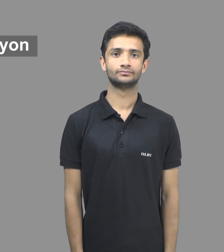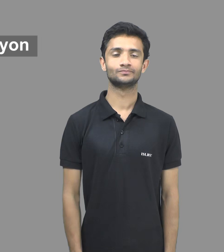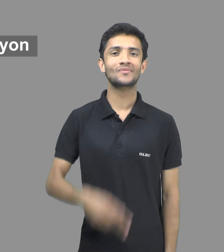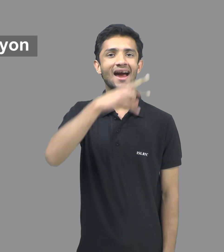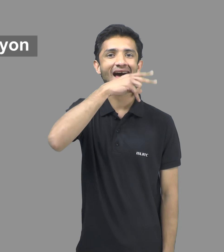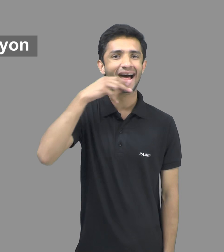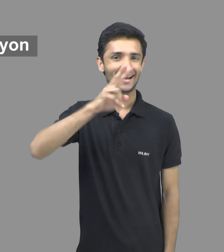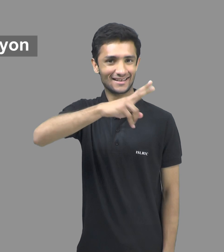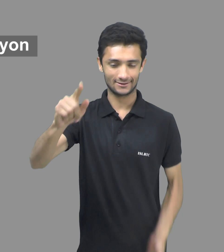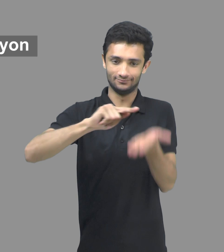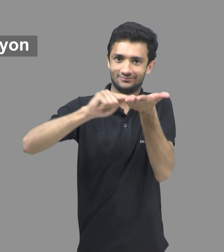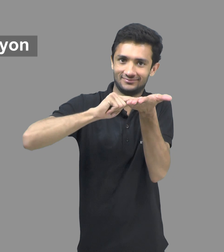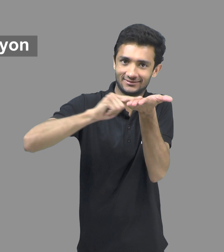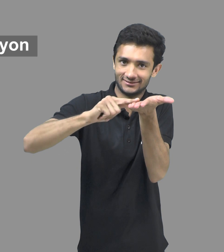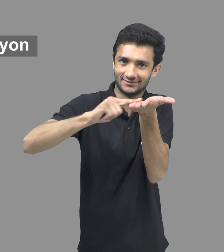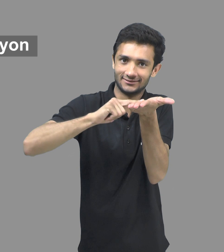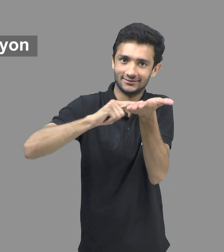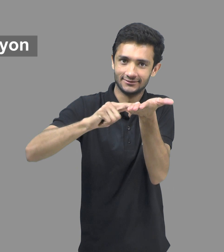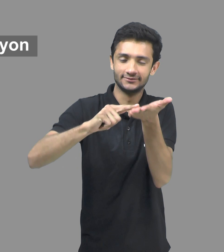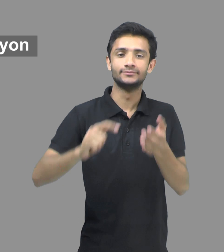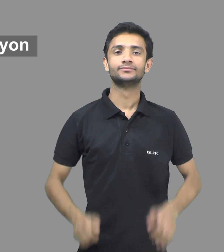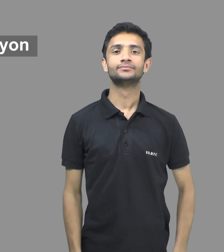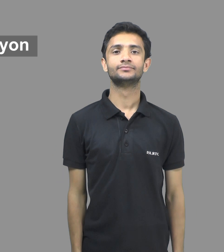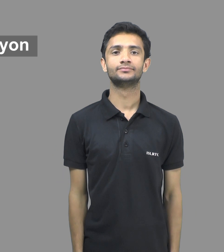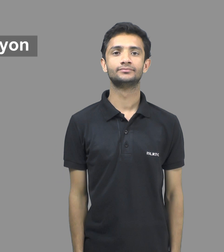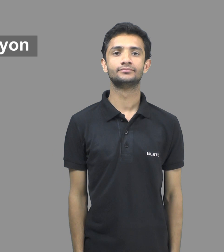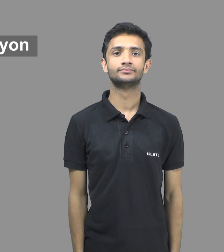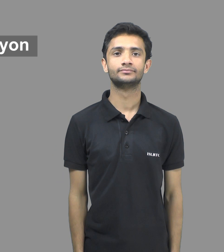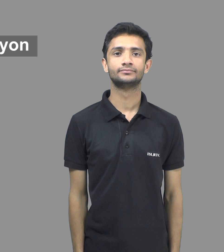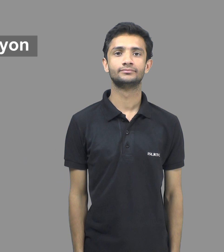Crayon